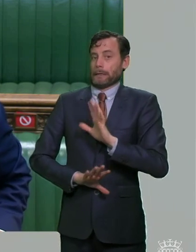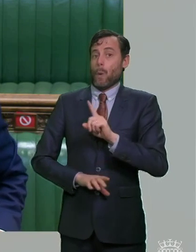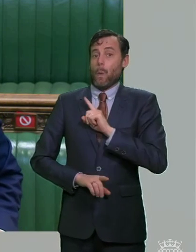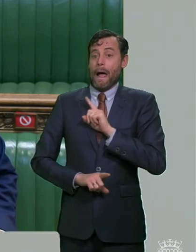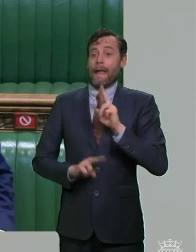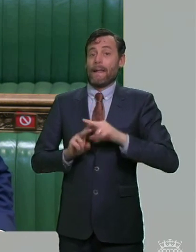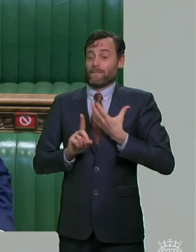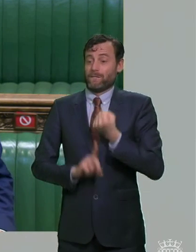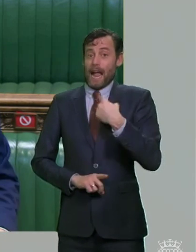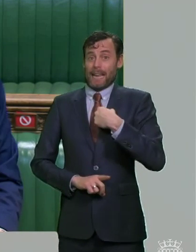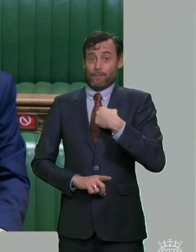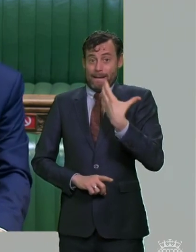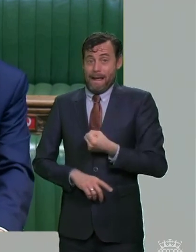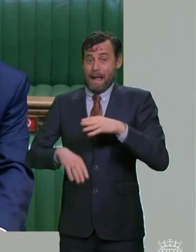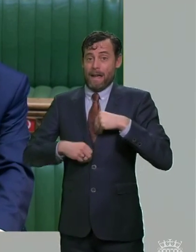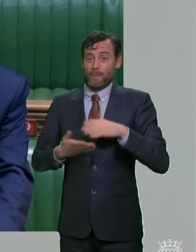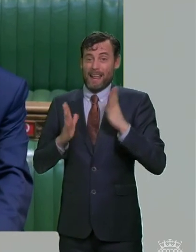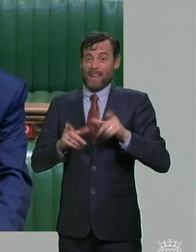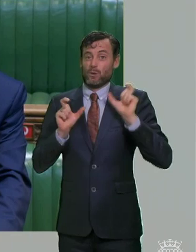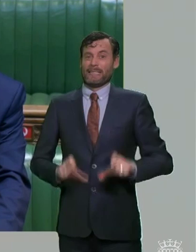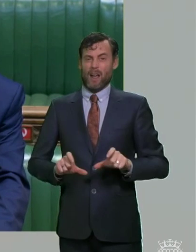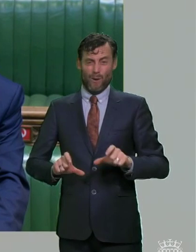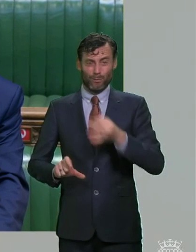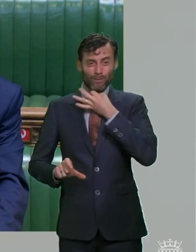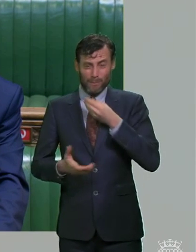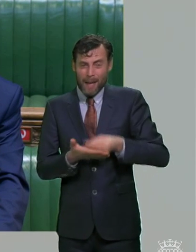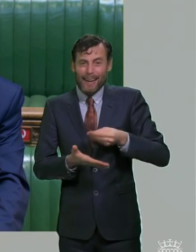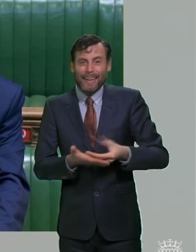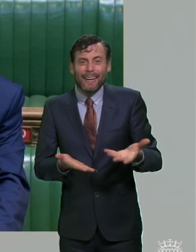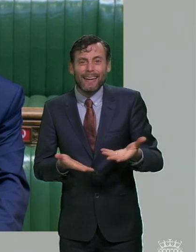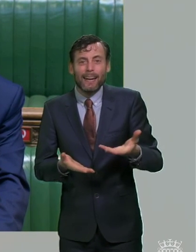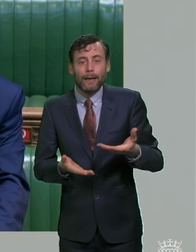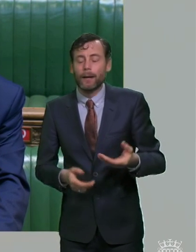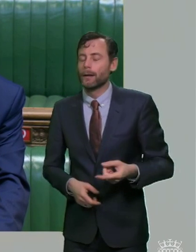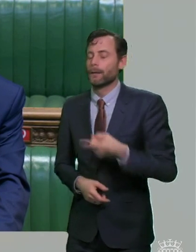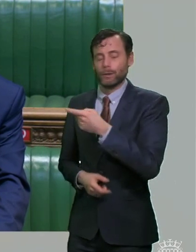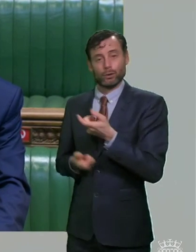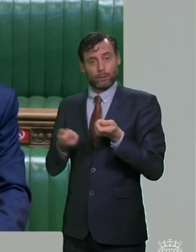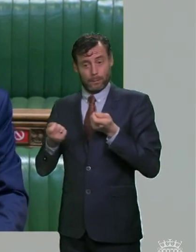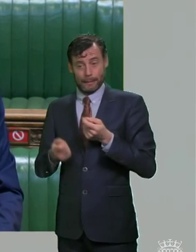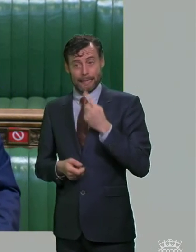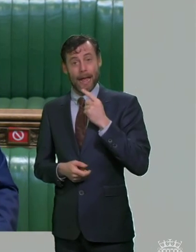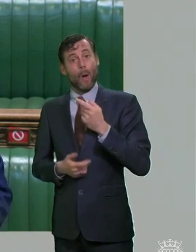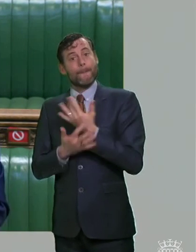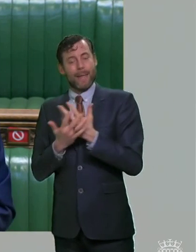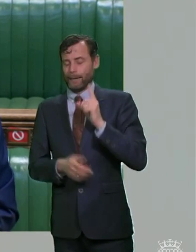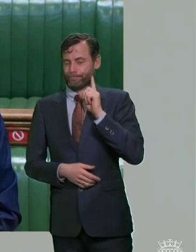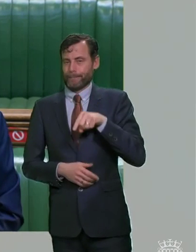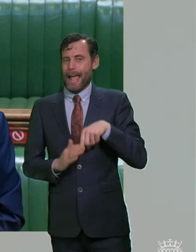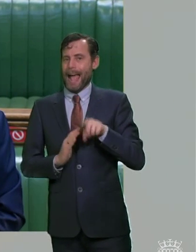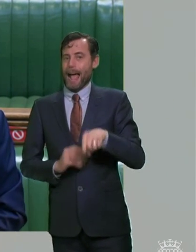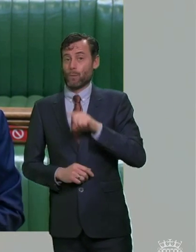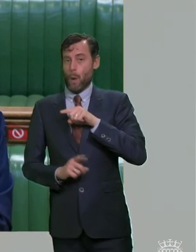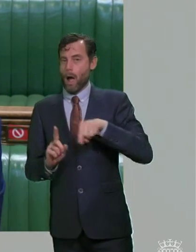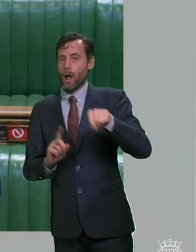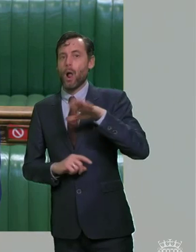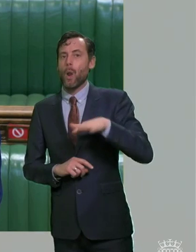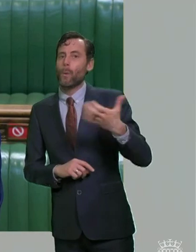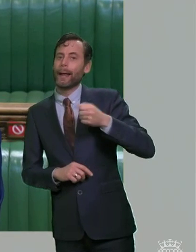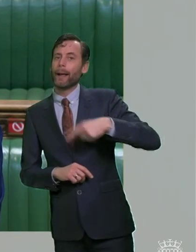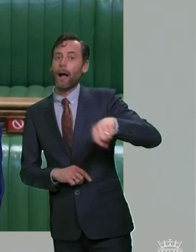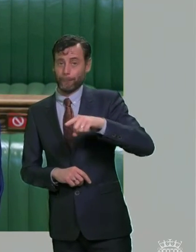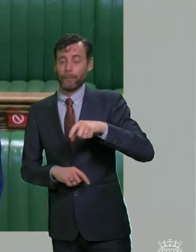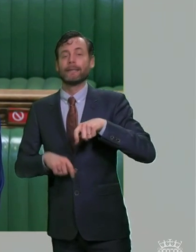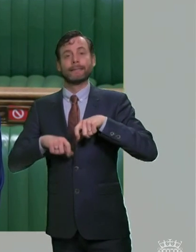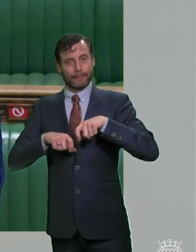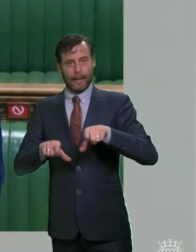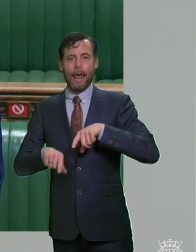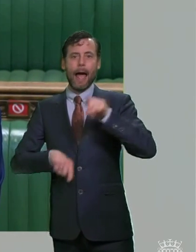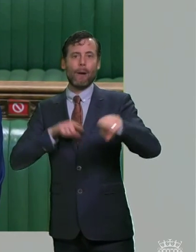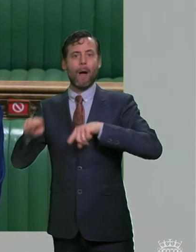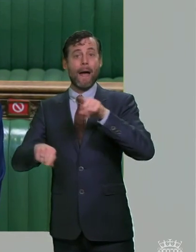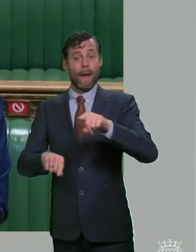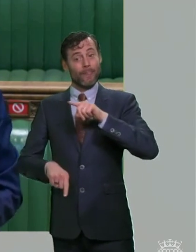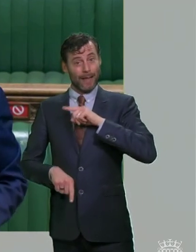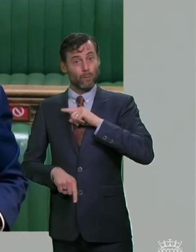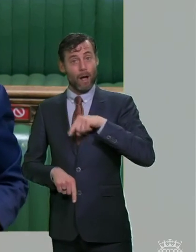The chair of Test and Trace says they cannot afford it. The Government’s Joint Biosecurity Centre concluded that “unmet financial need” was why some lower-income areas are seeing “stubbornly high” infection rates.